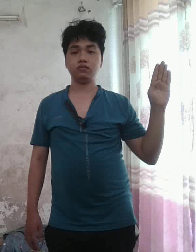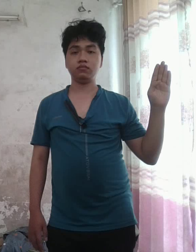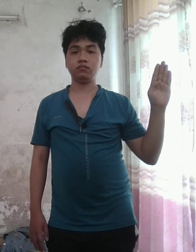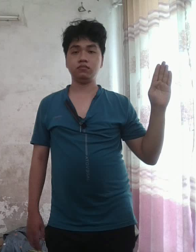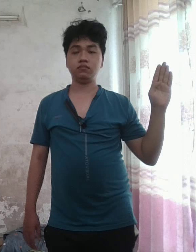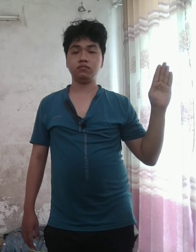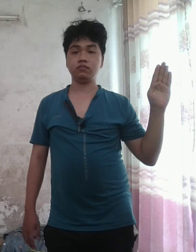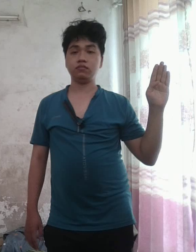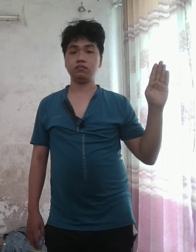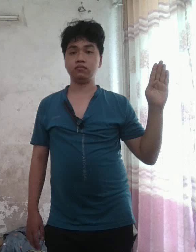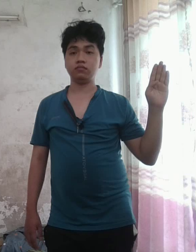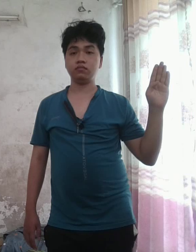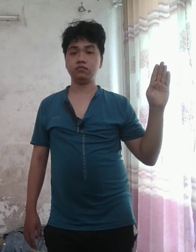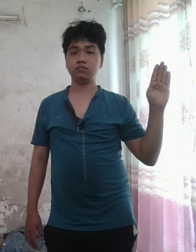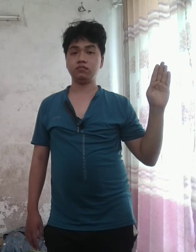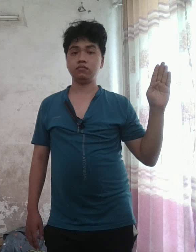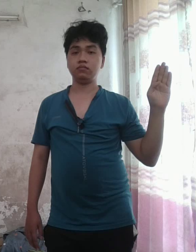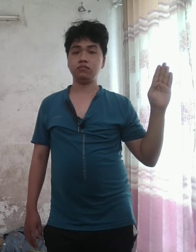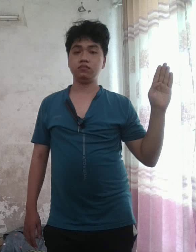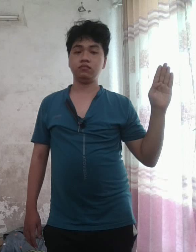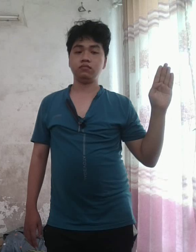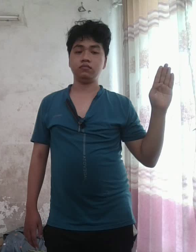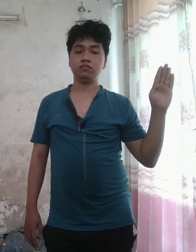b